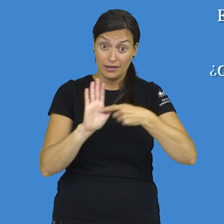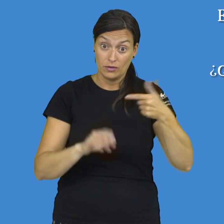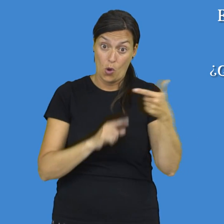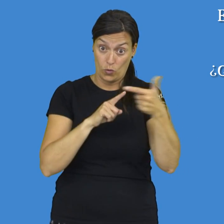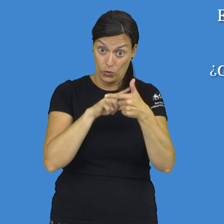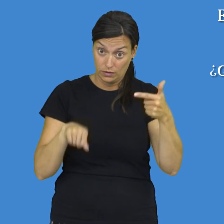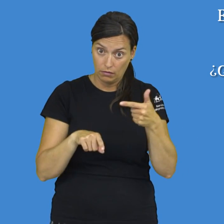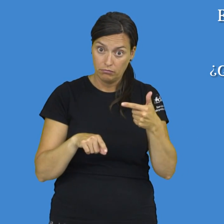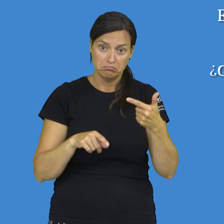usar